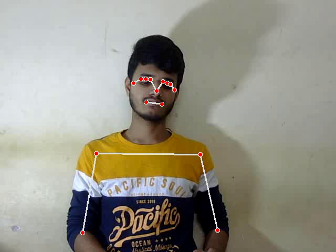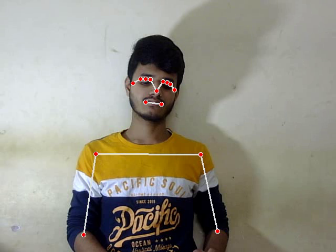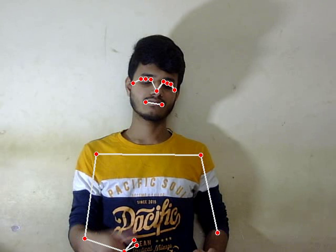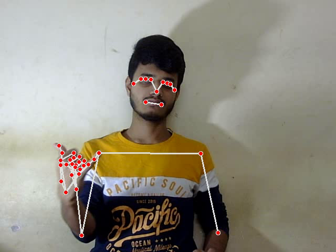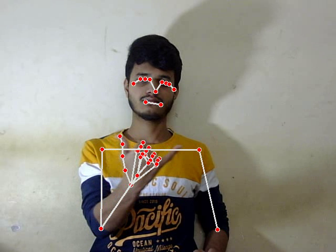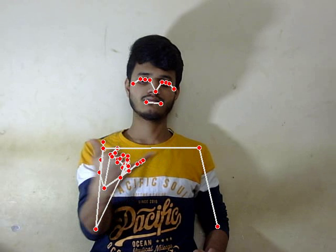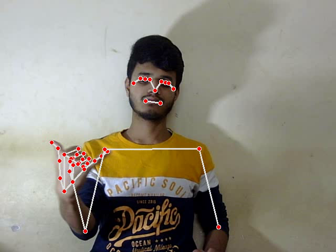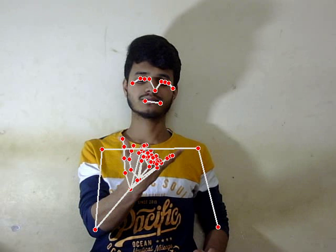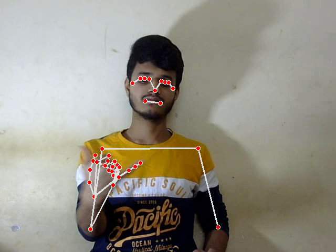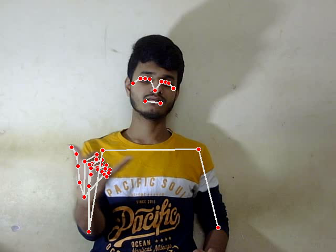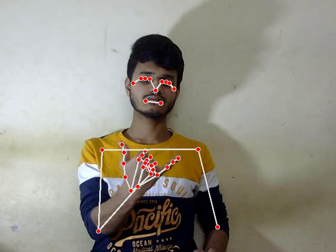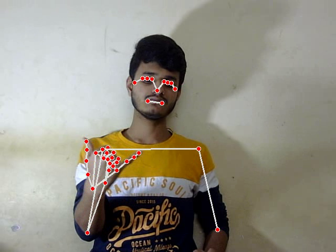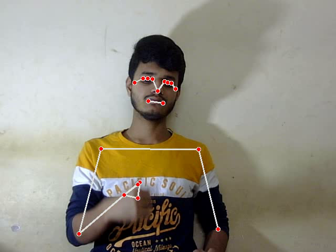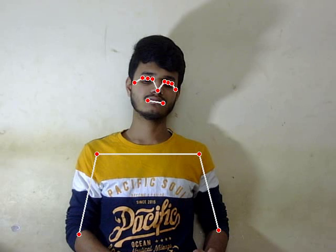same